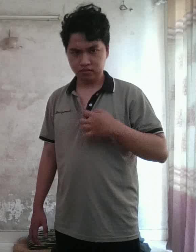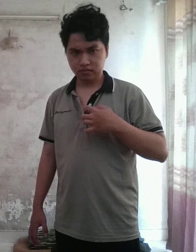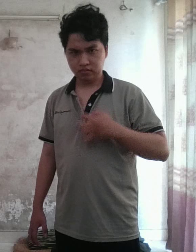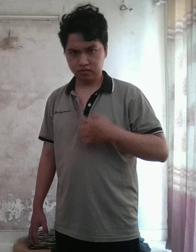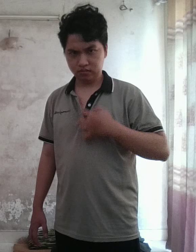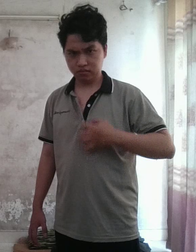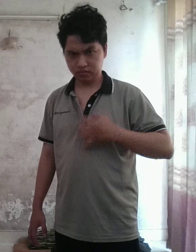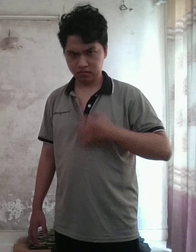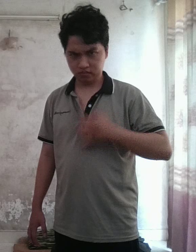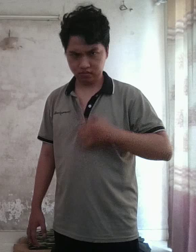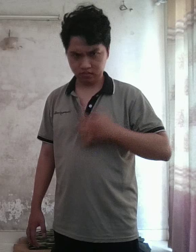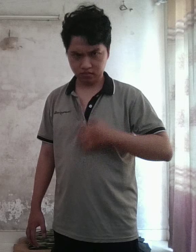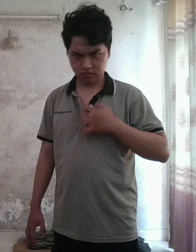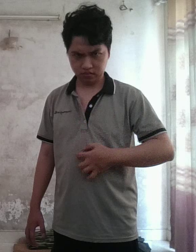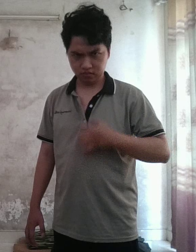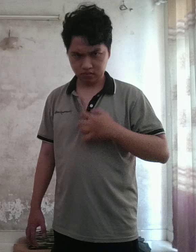ghen